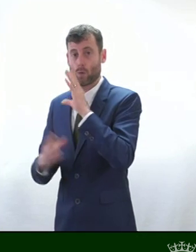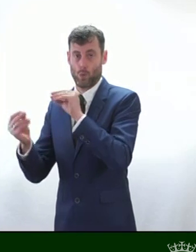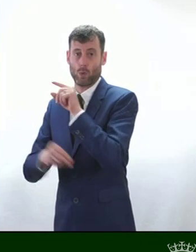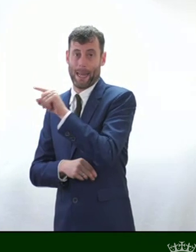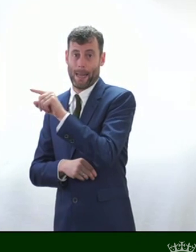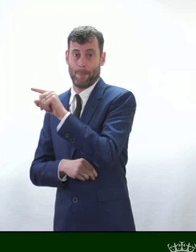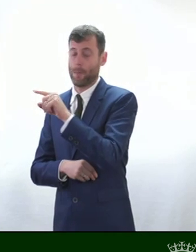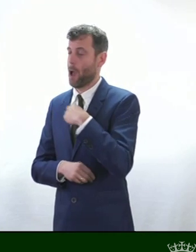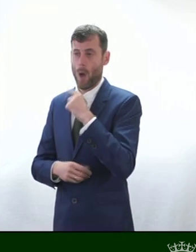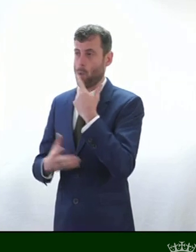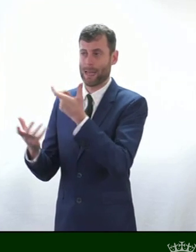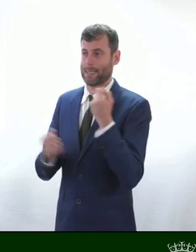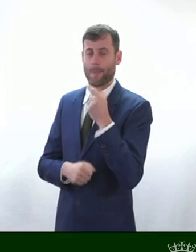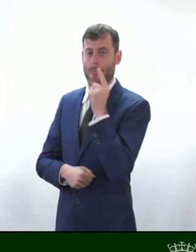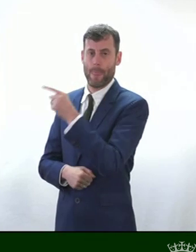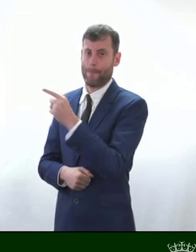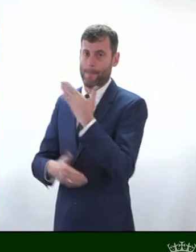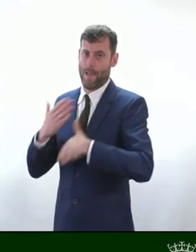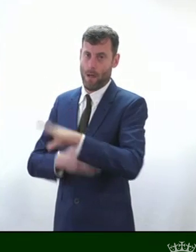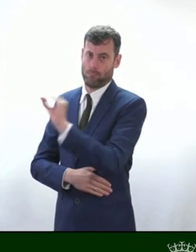We are not having that disgraceful behaviour.